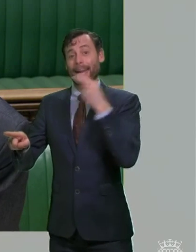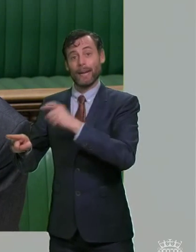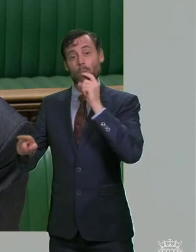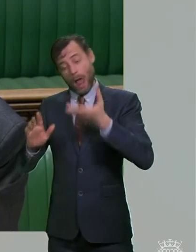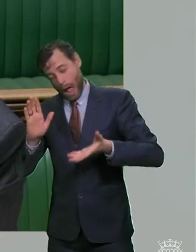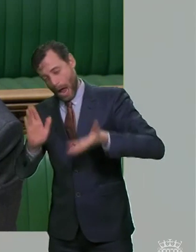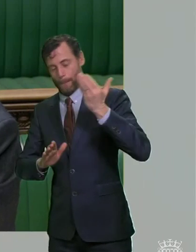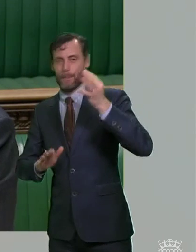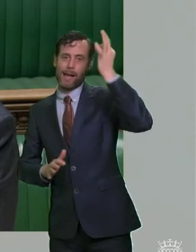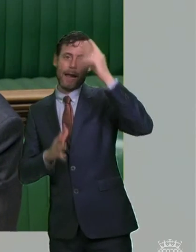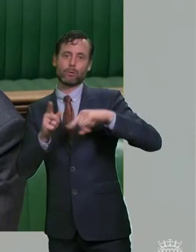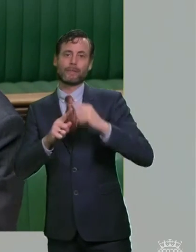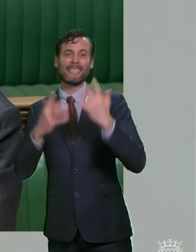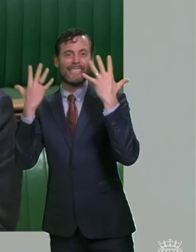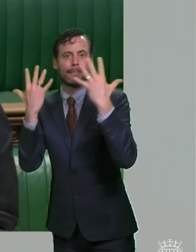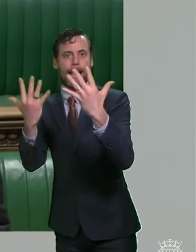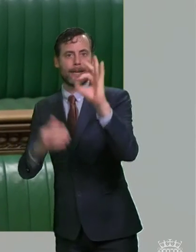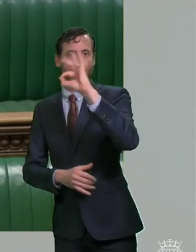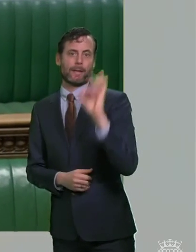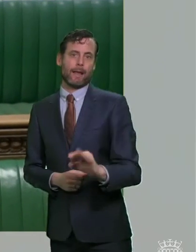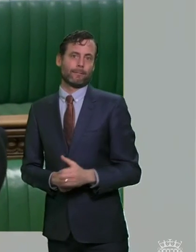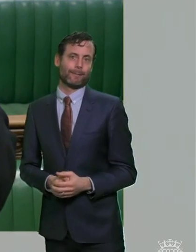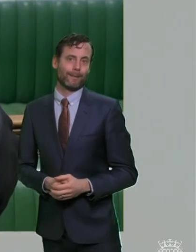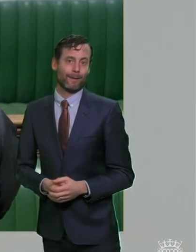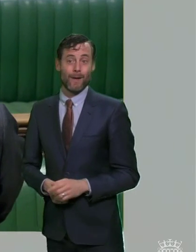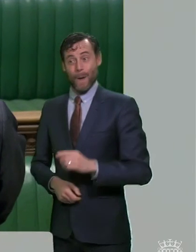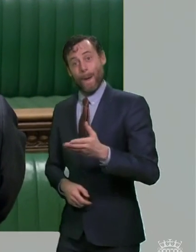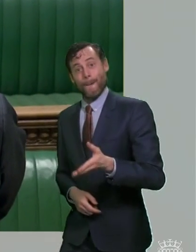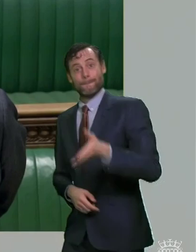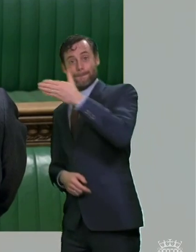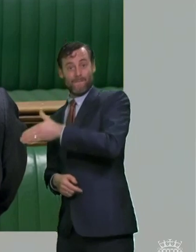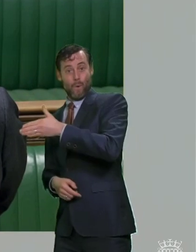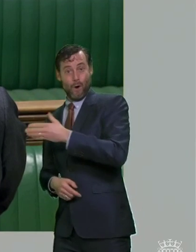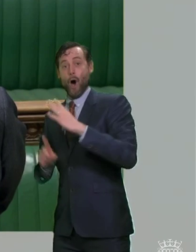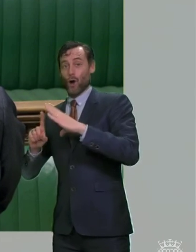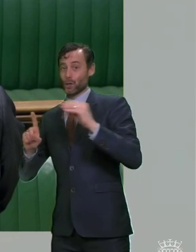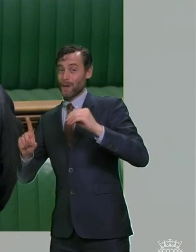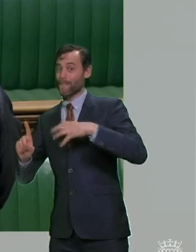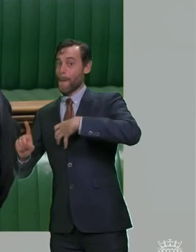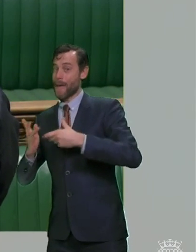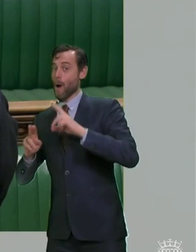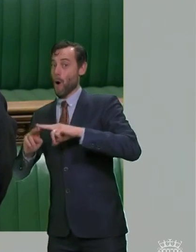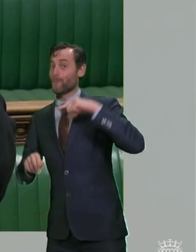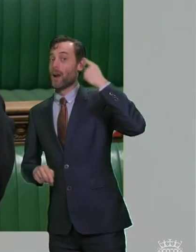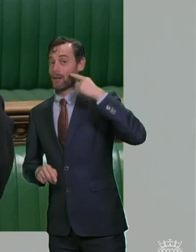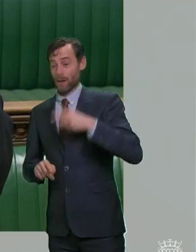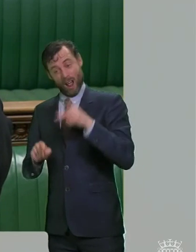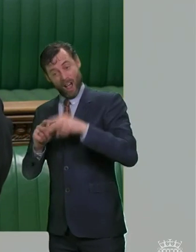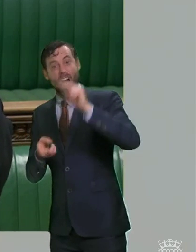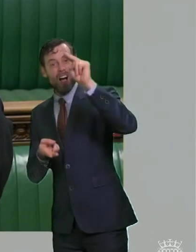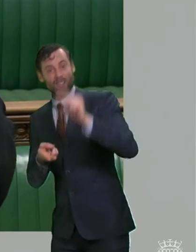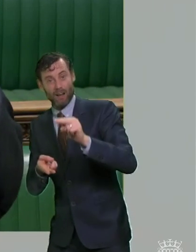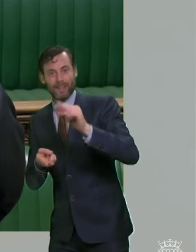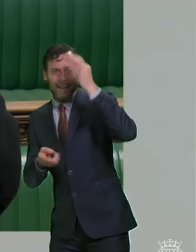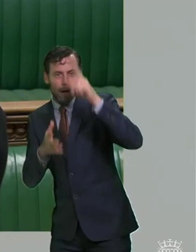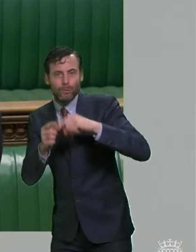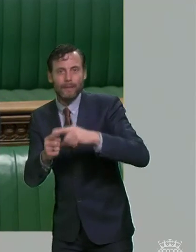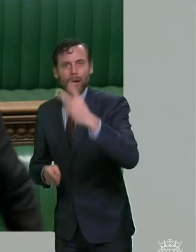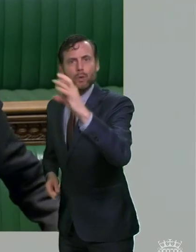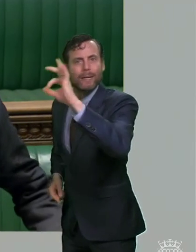I can tell him that the previous Conservative Mayor of London cut council tax by 20%.